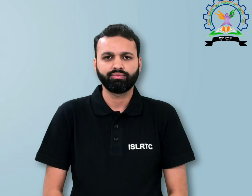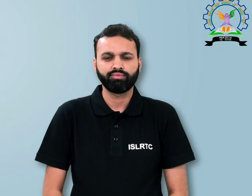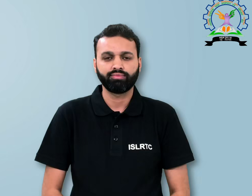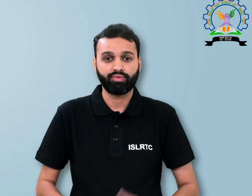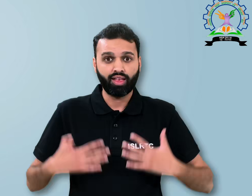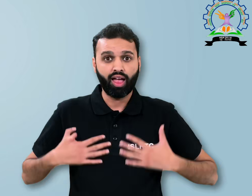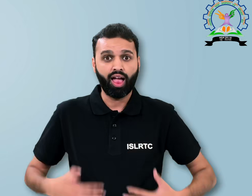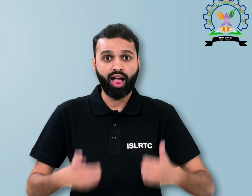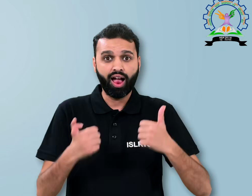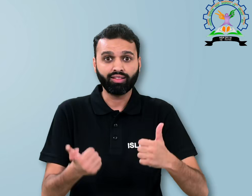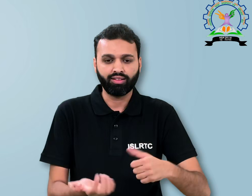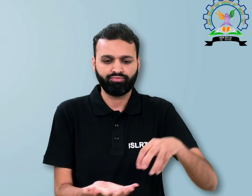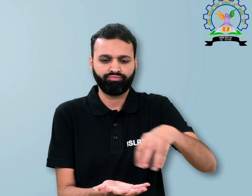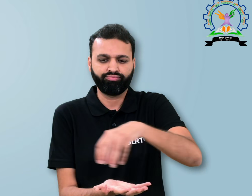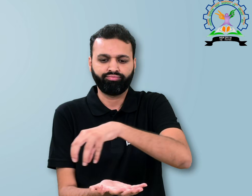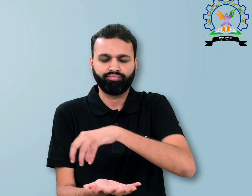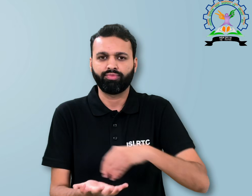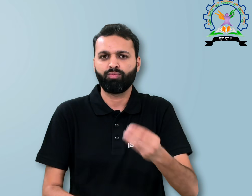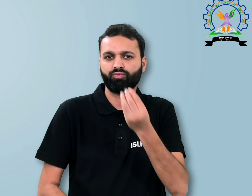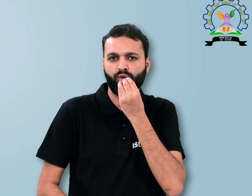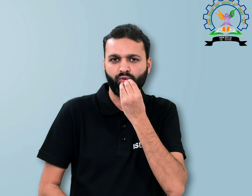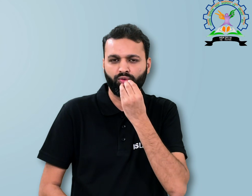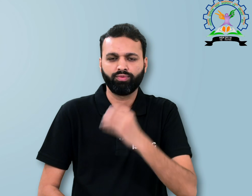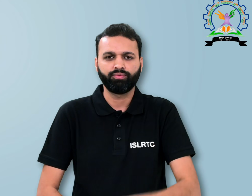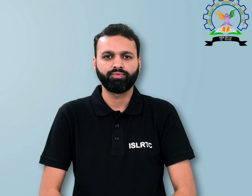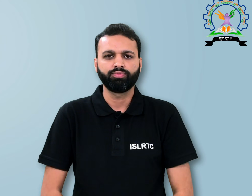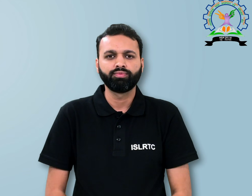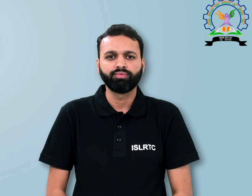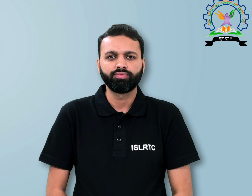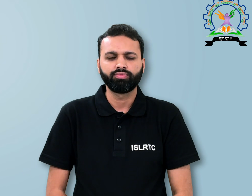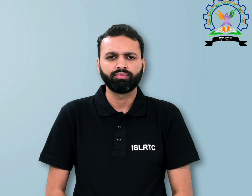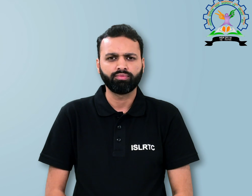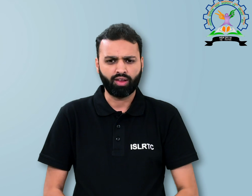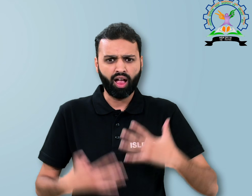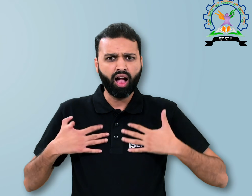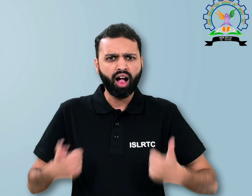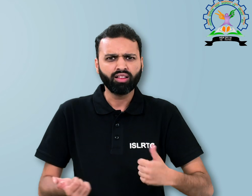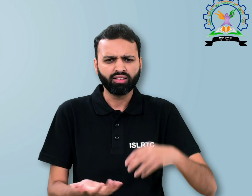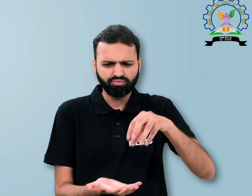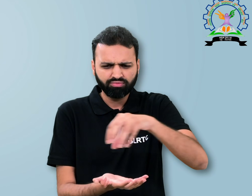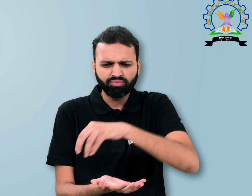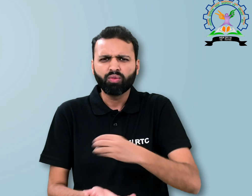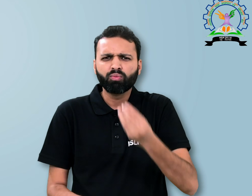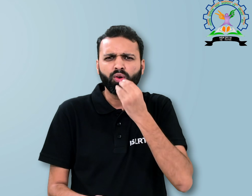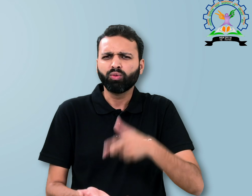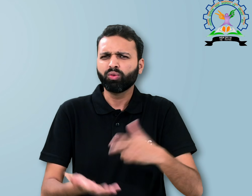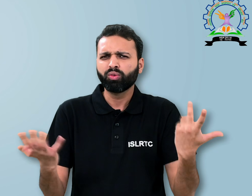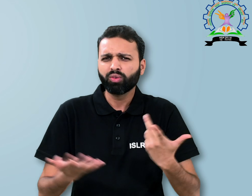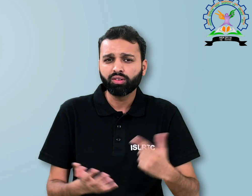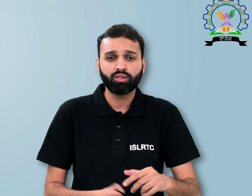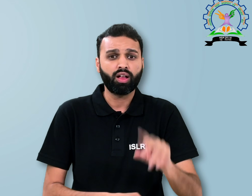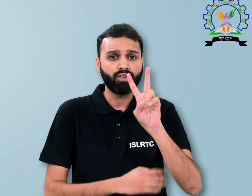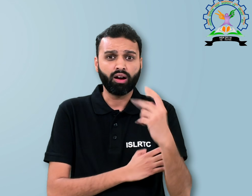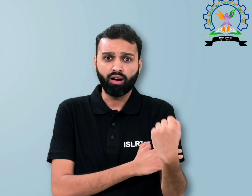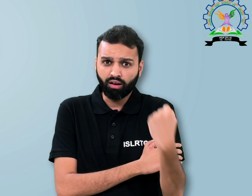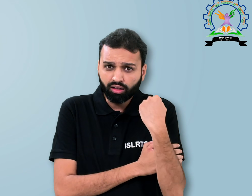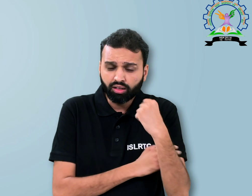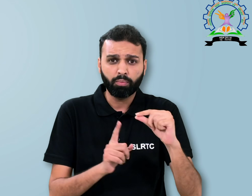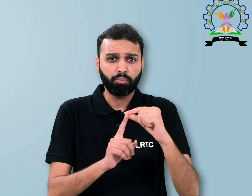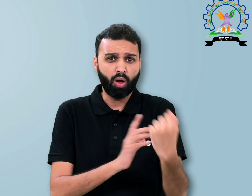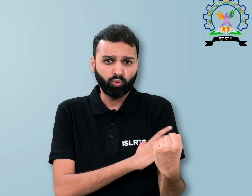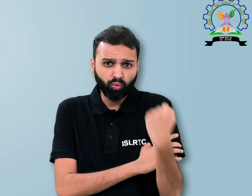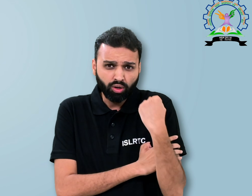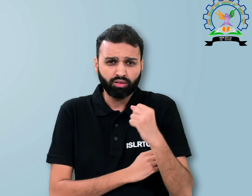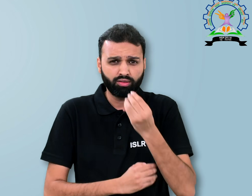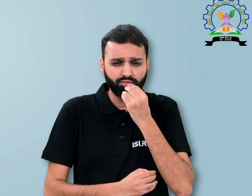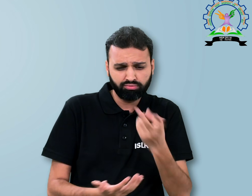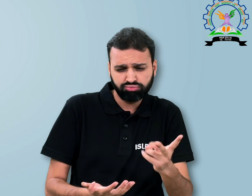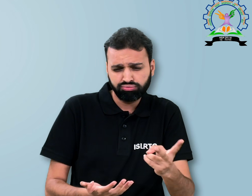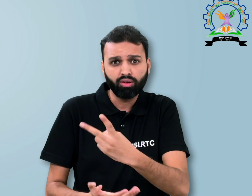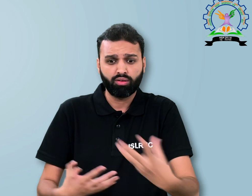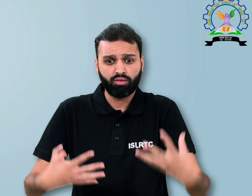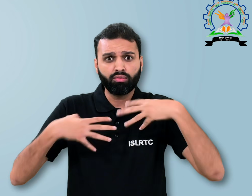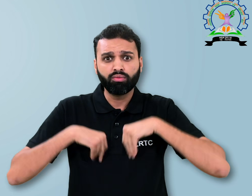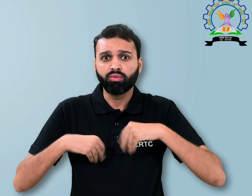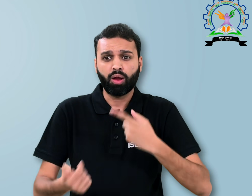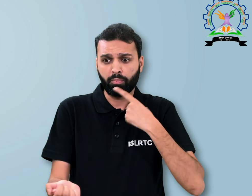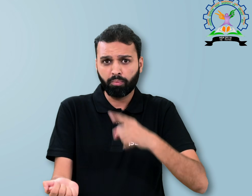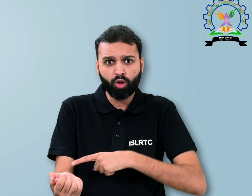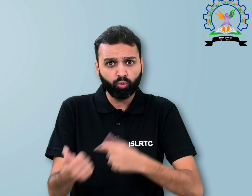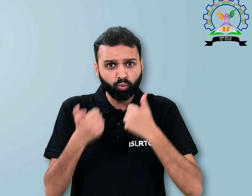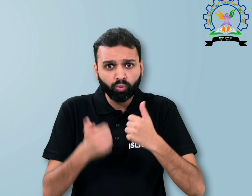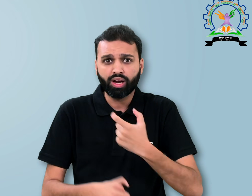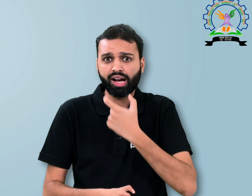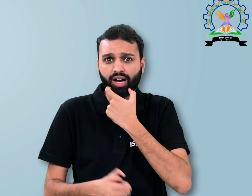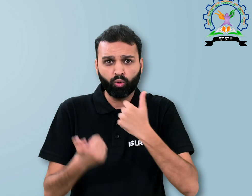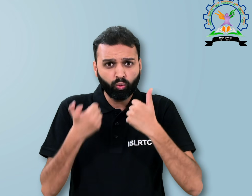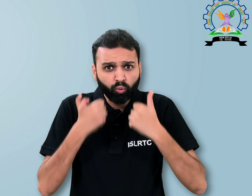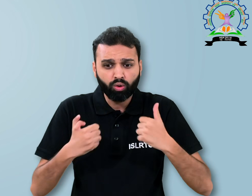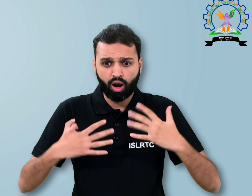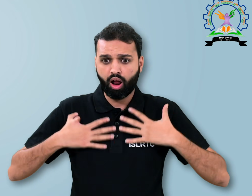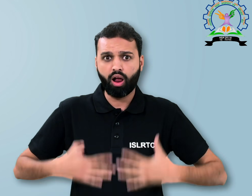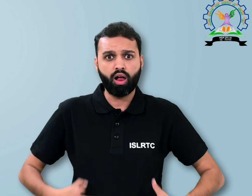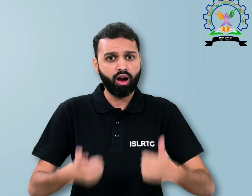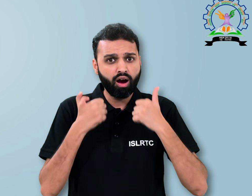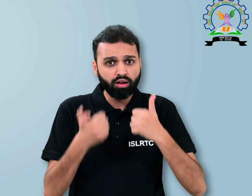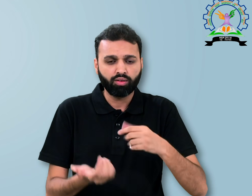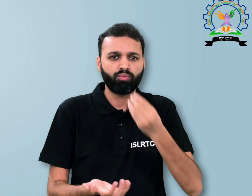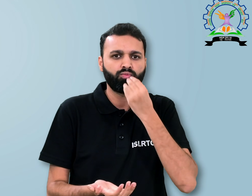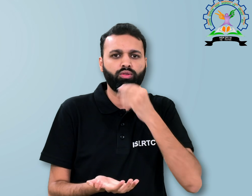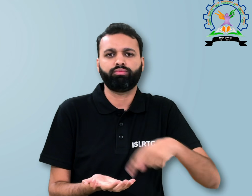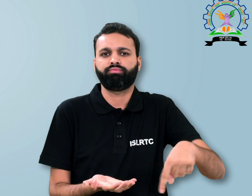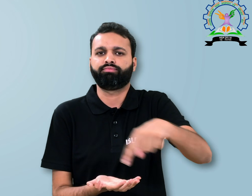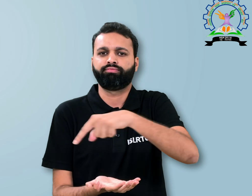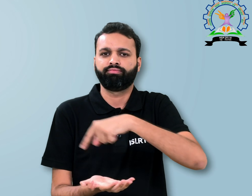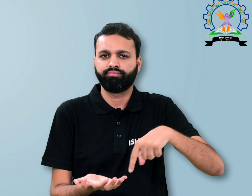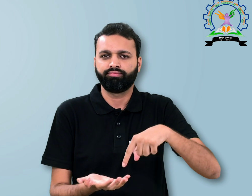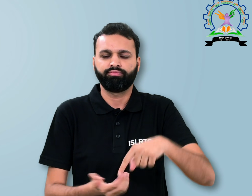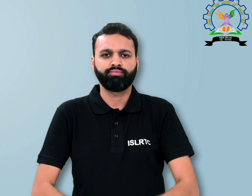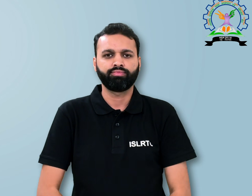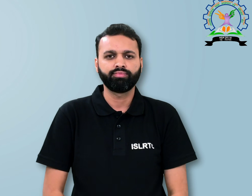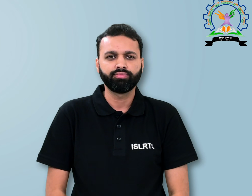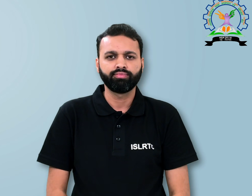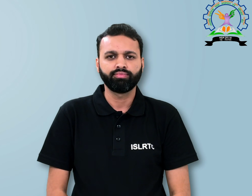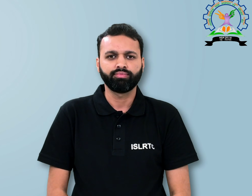Balanced Diet A balanced diet is one that contains all of the essential elements in right amounts that the human body needs.